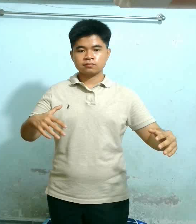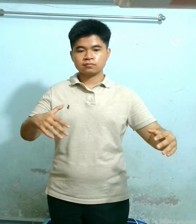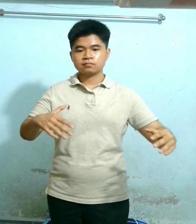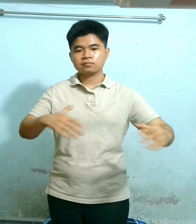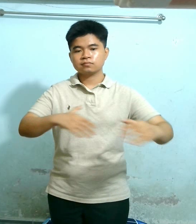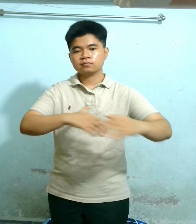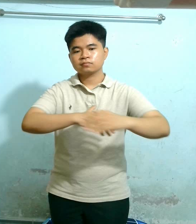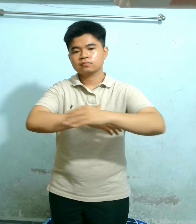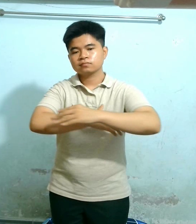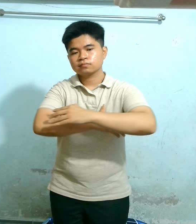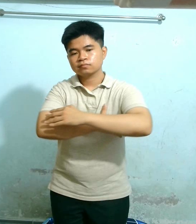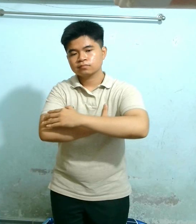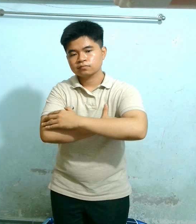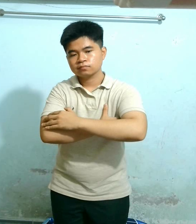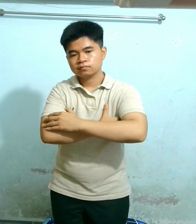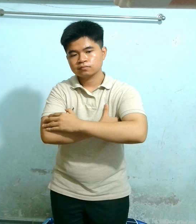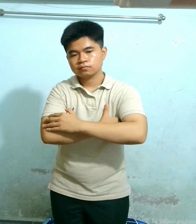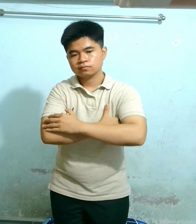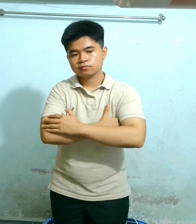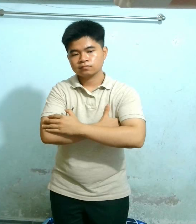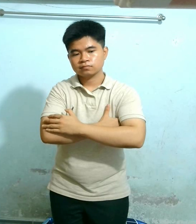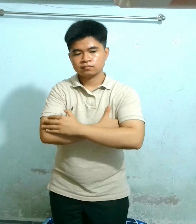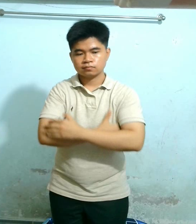om